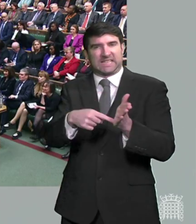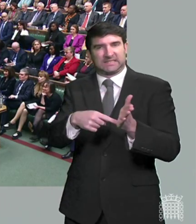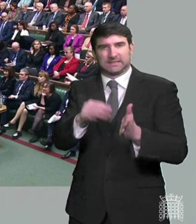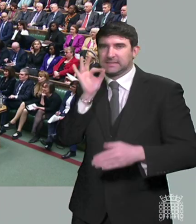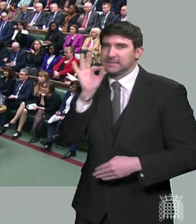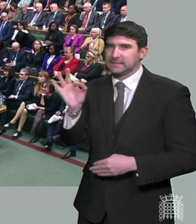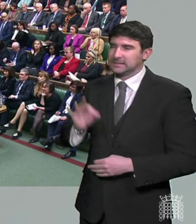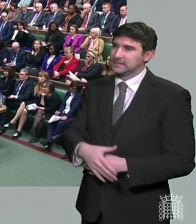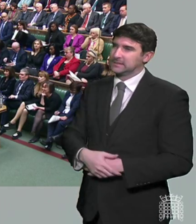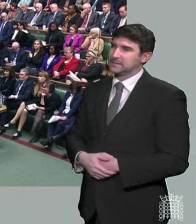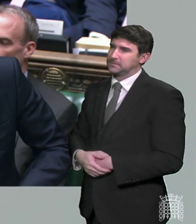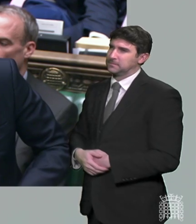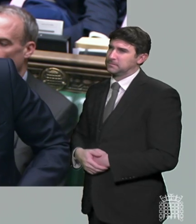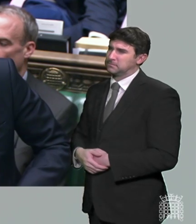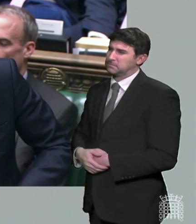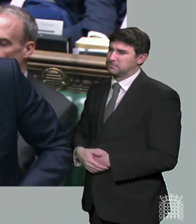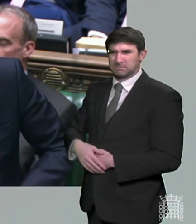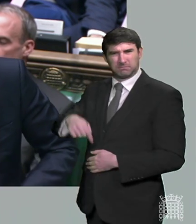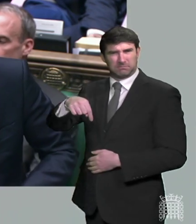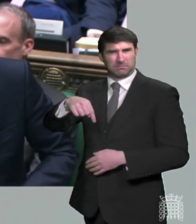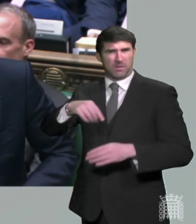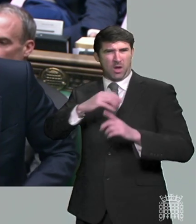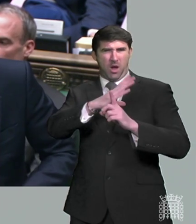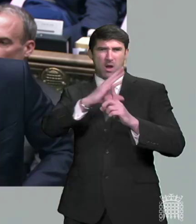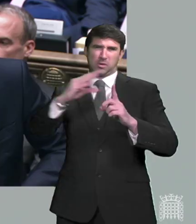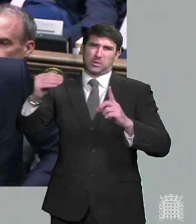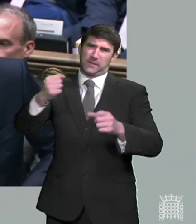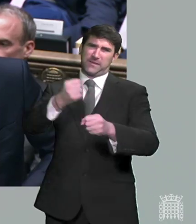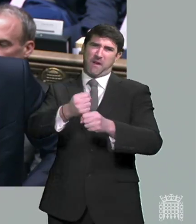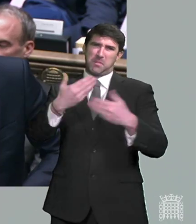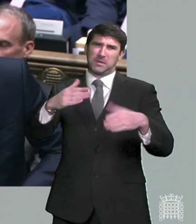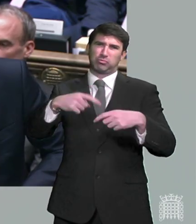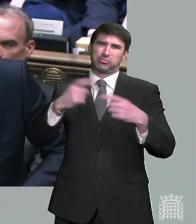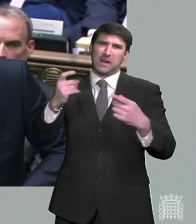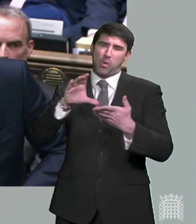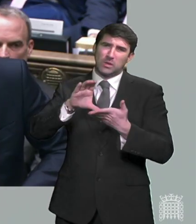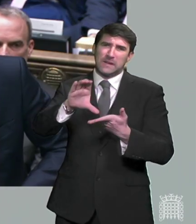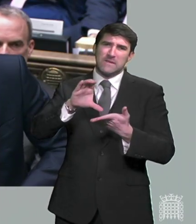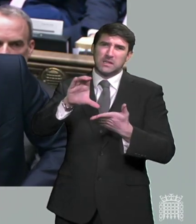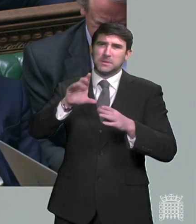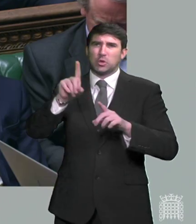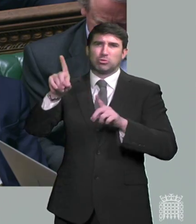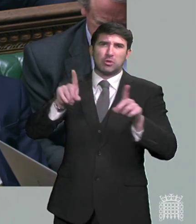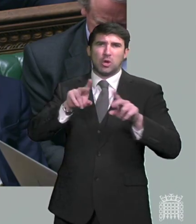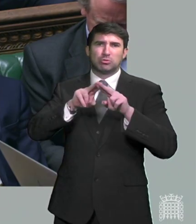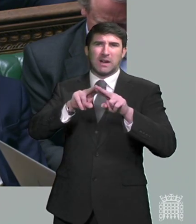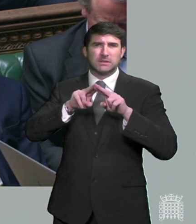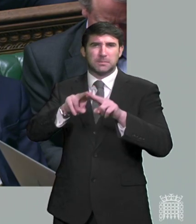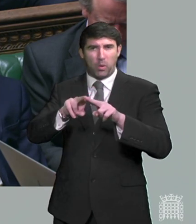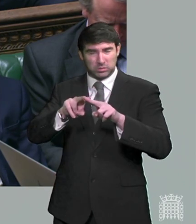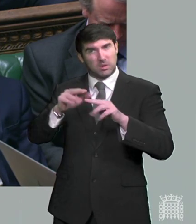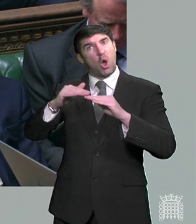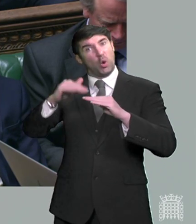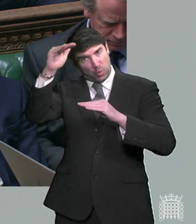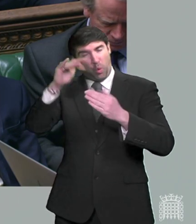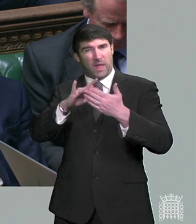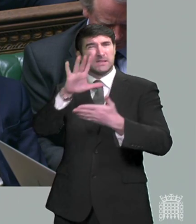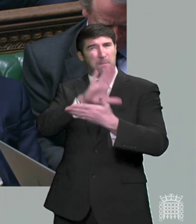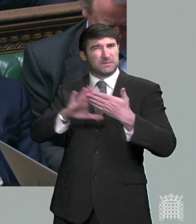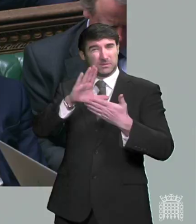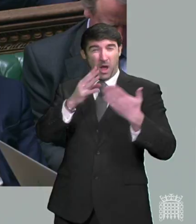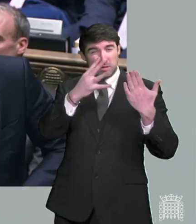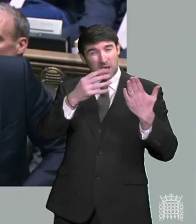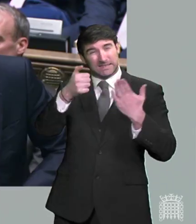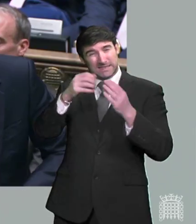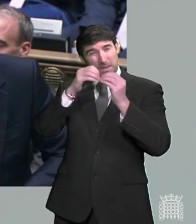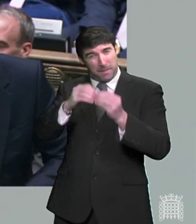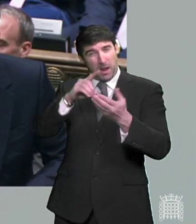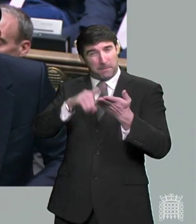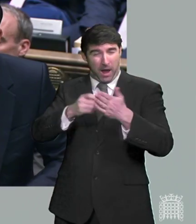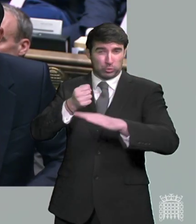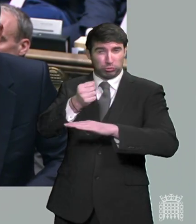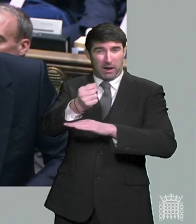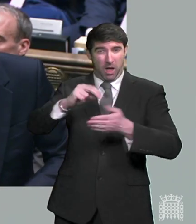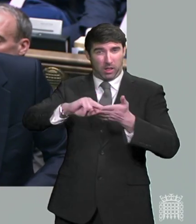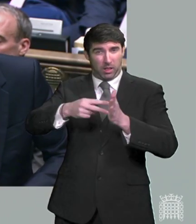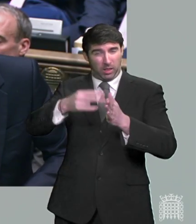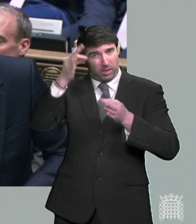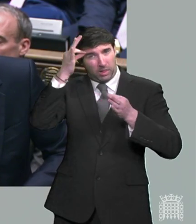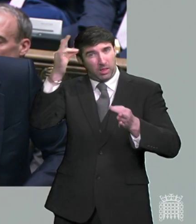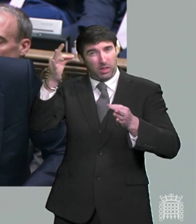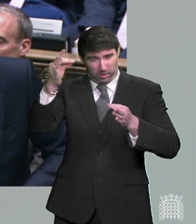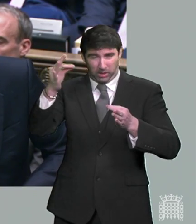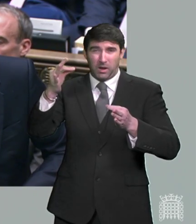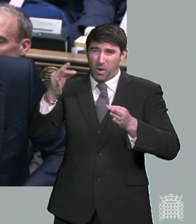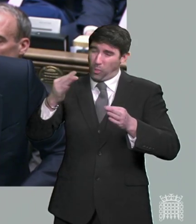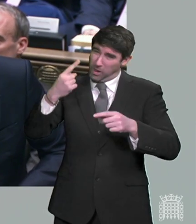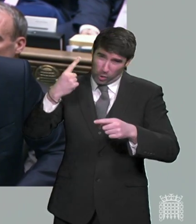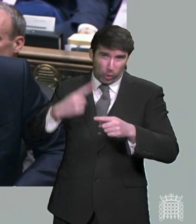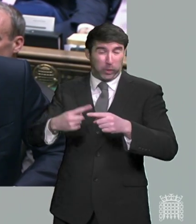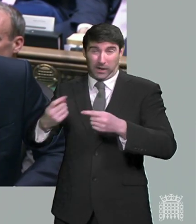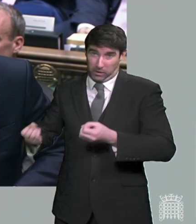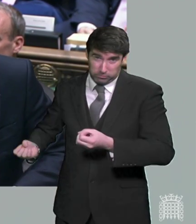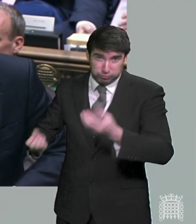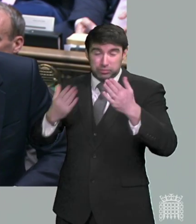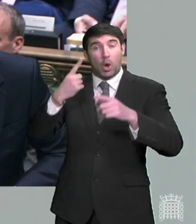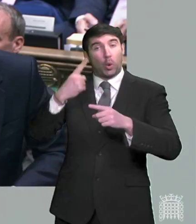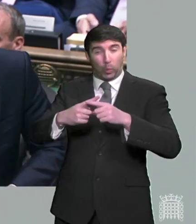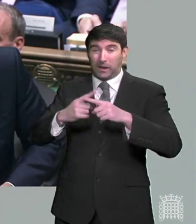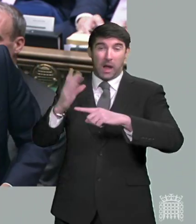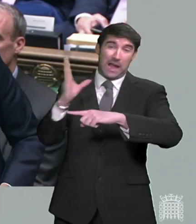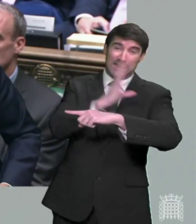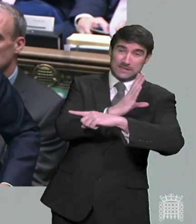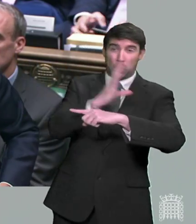This Government are investing record sums in transport infrastructure across the country but especially in the north and midlands, with a £96 billion integrated rail plan that will improve journey times east-west across the north and connectivity across the east midlands.